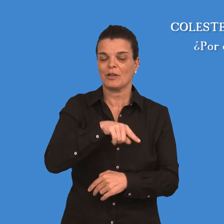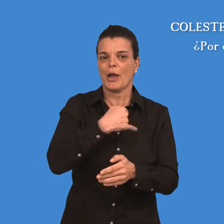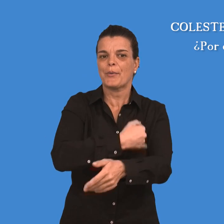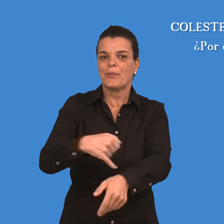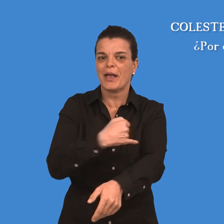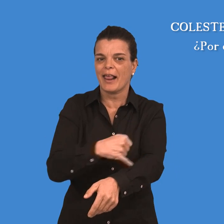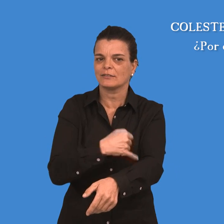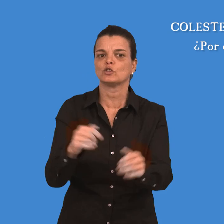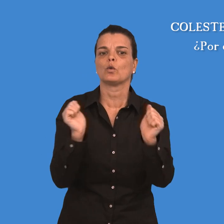vena